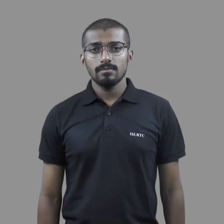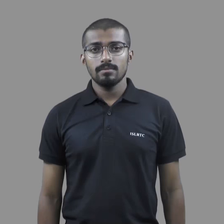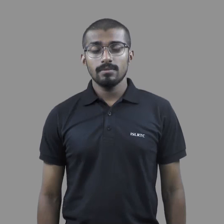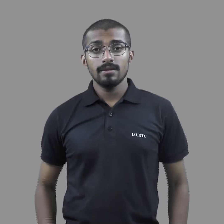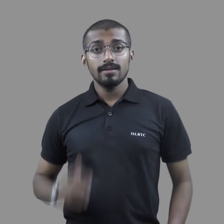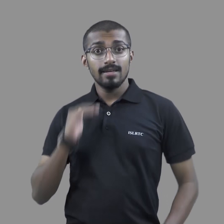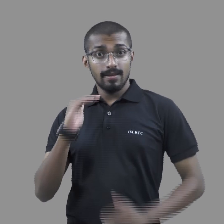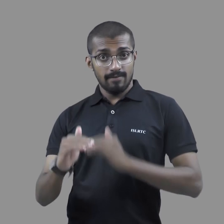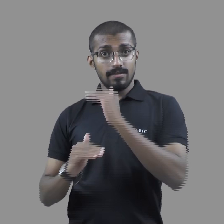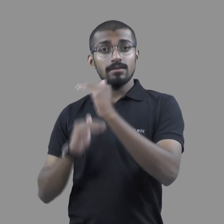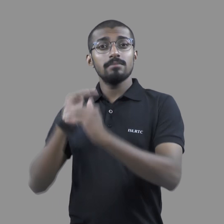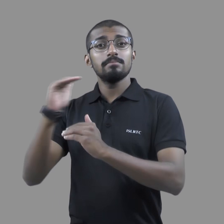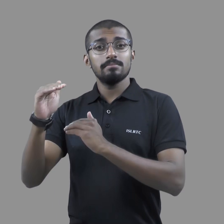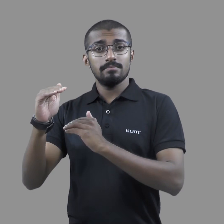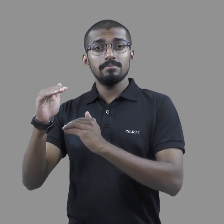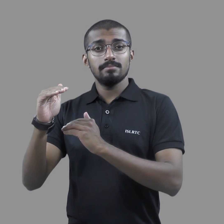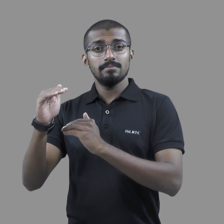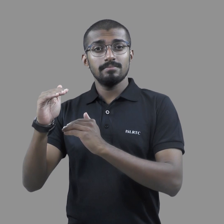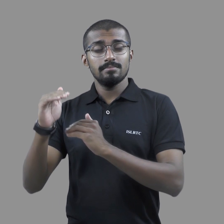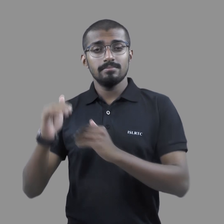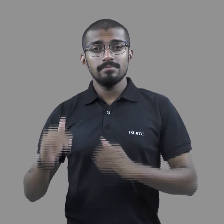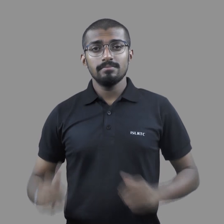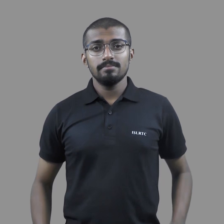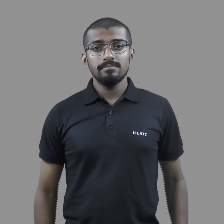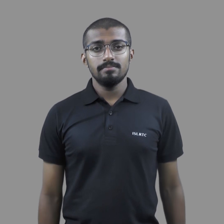Develop Advance Flourish Progress